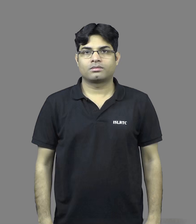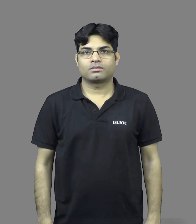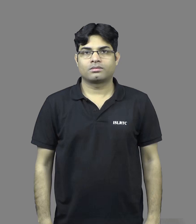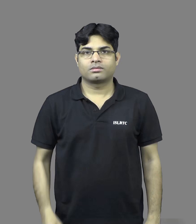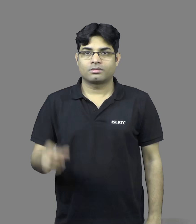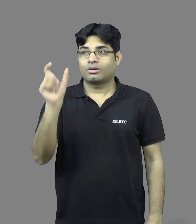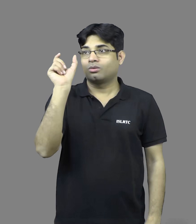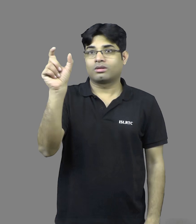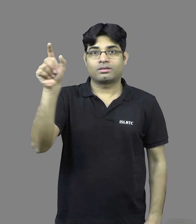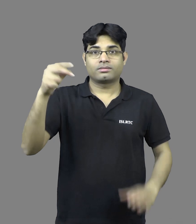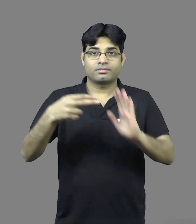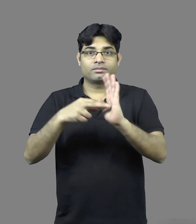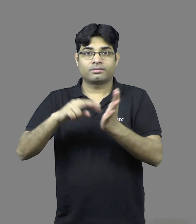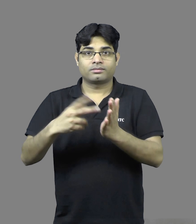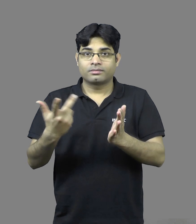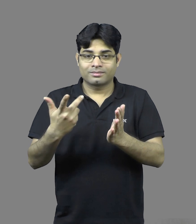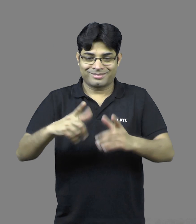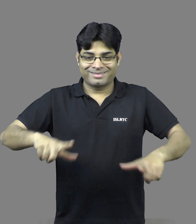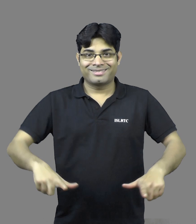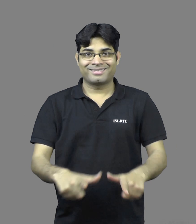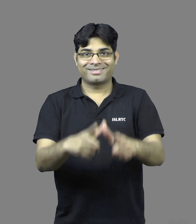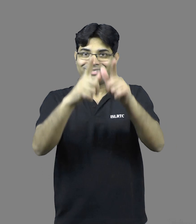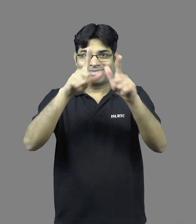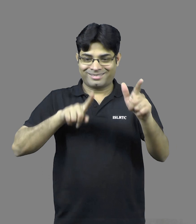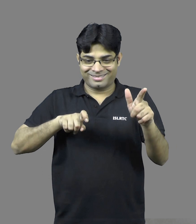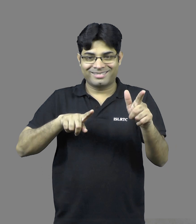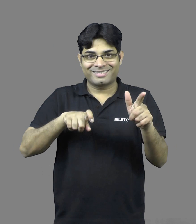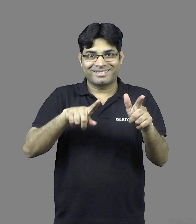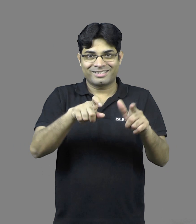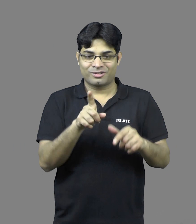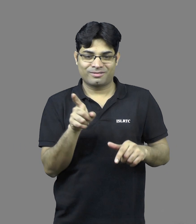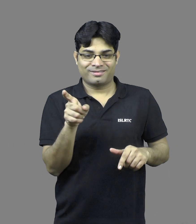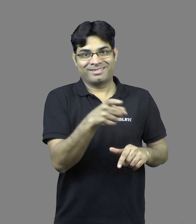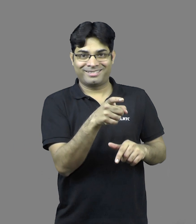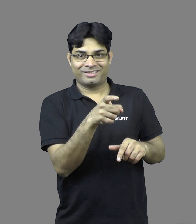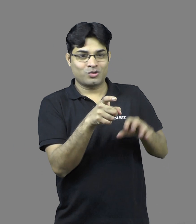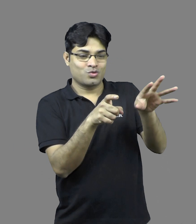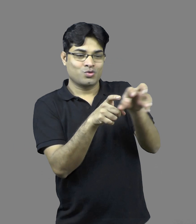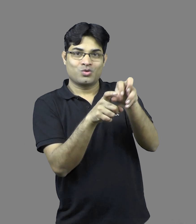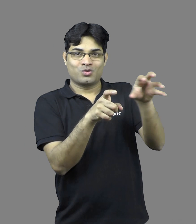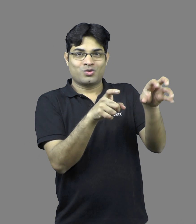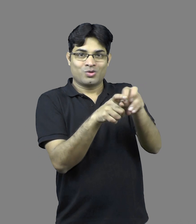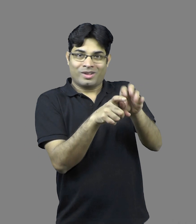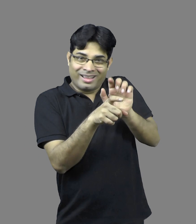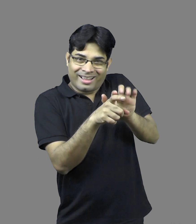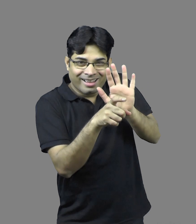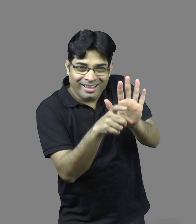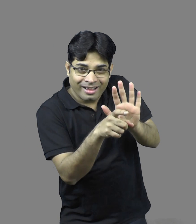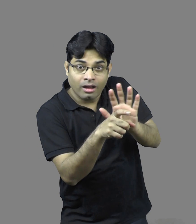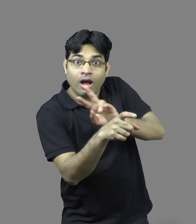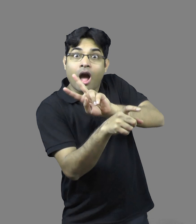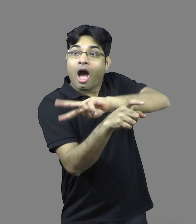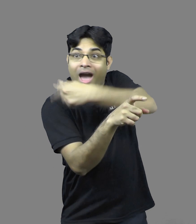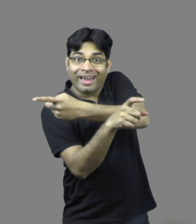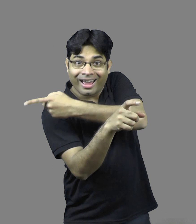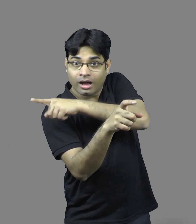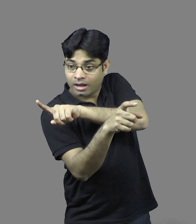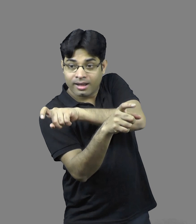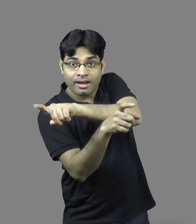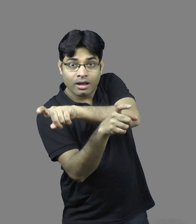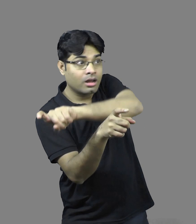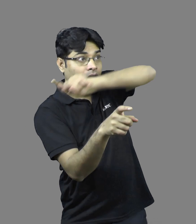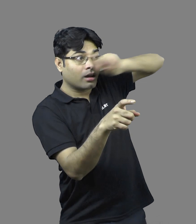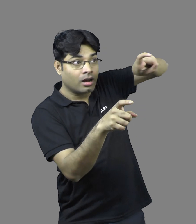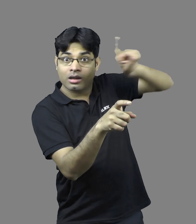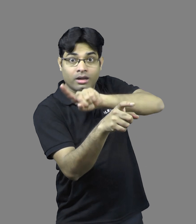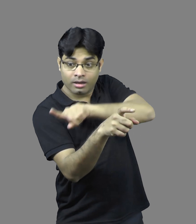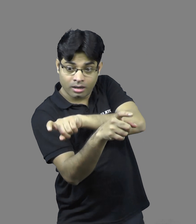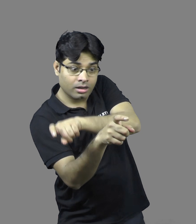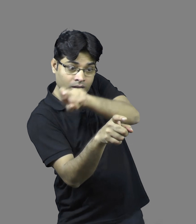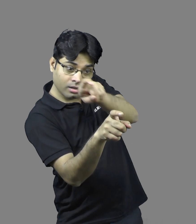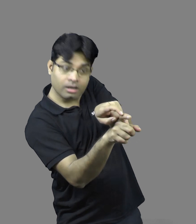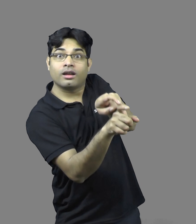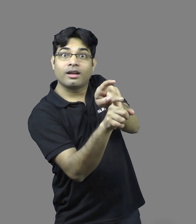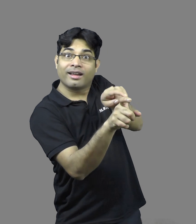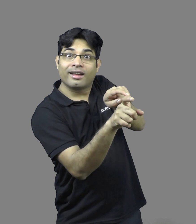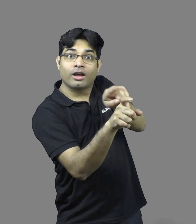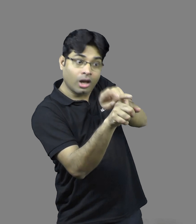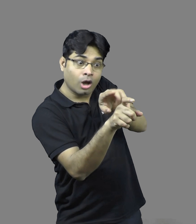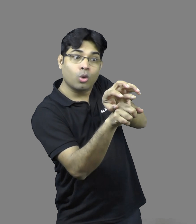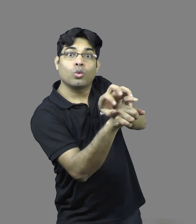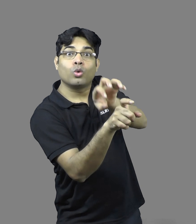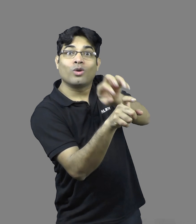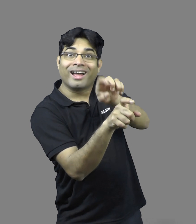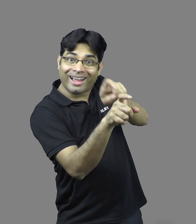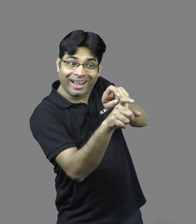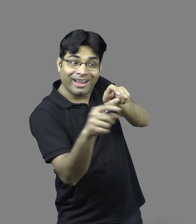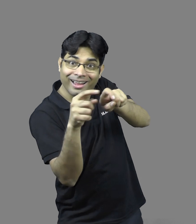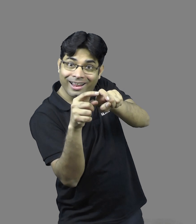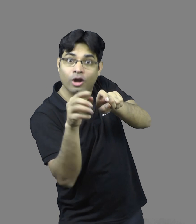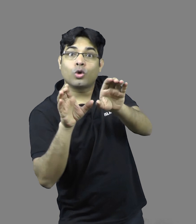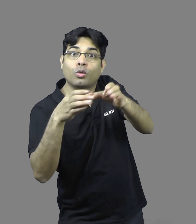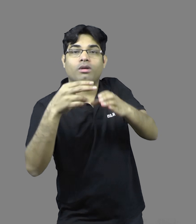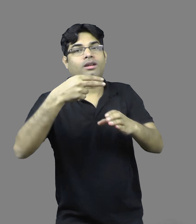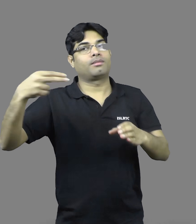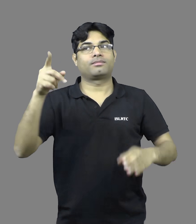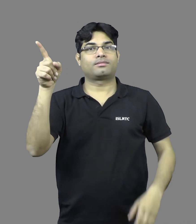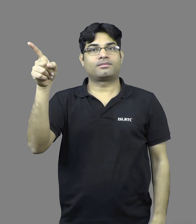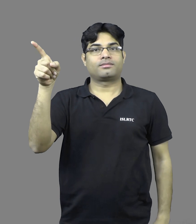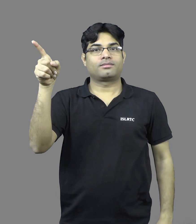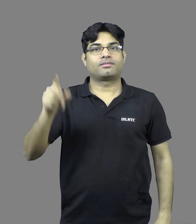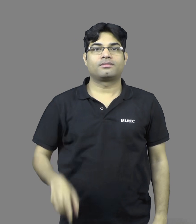Obligate Parasite